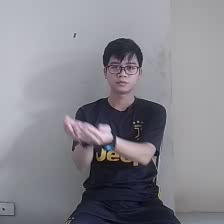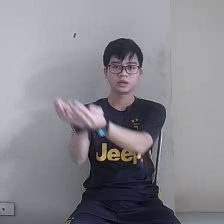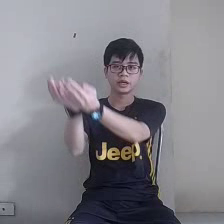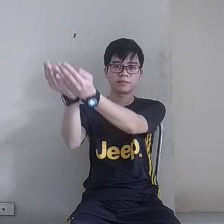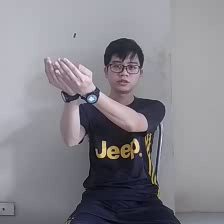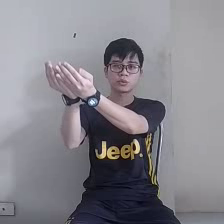Biếu tặng